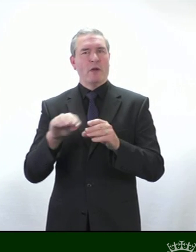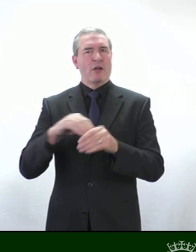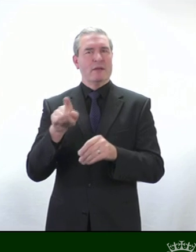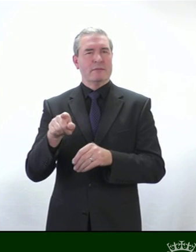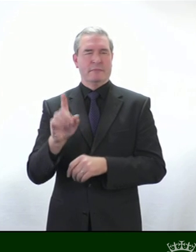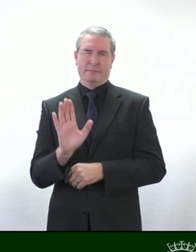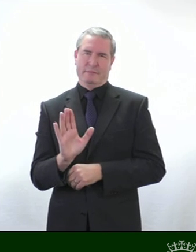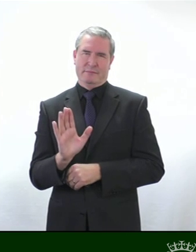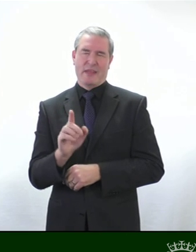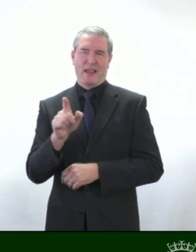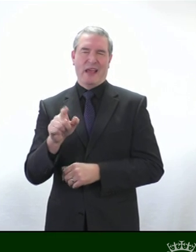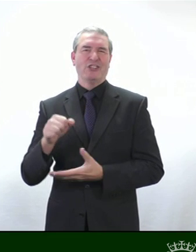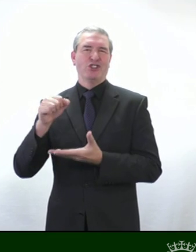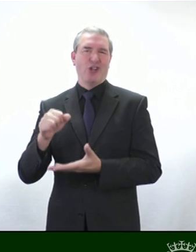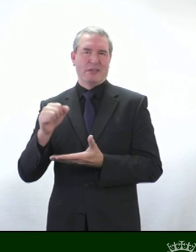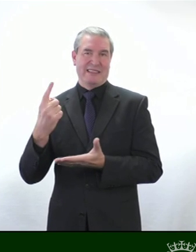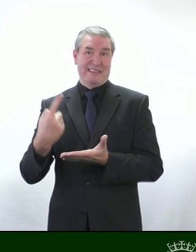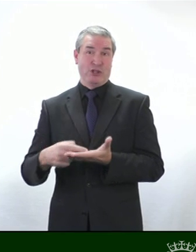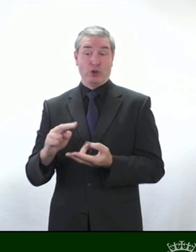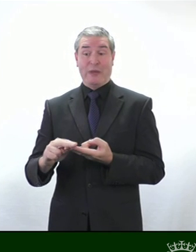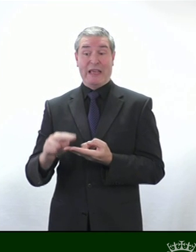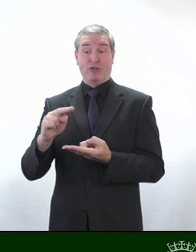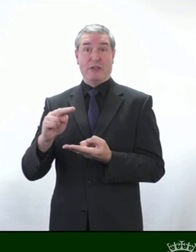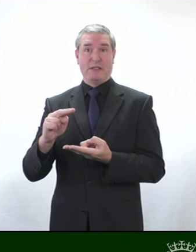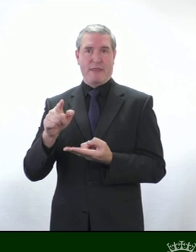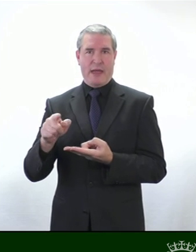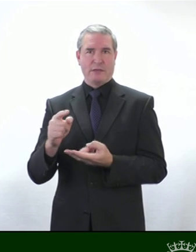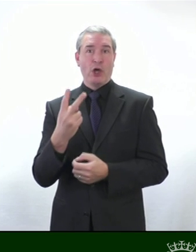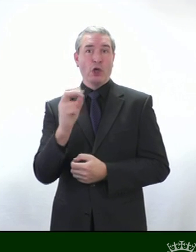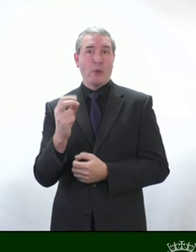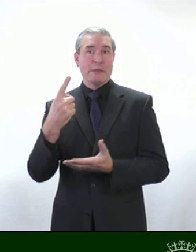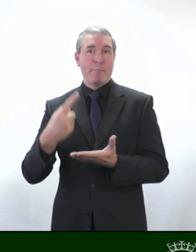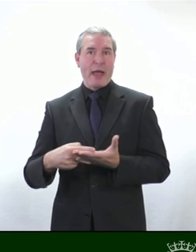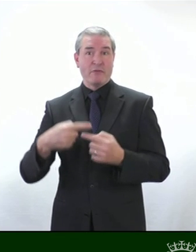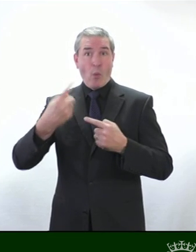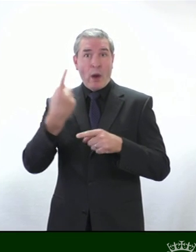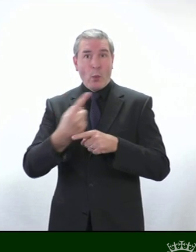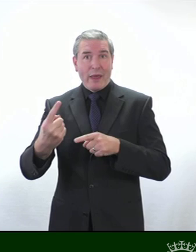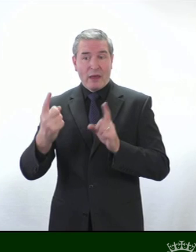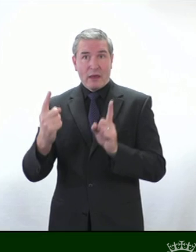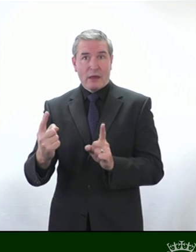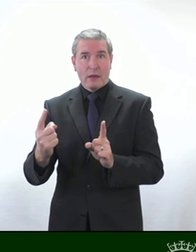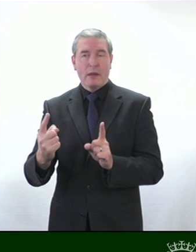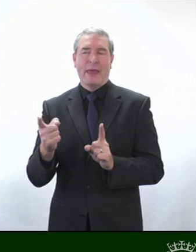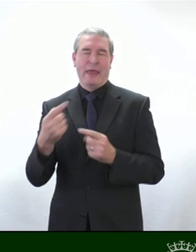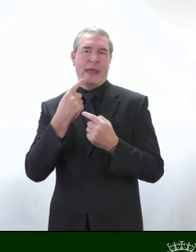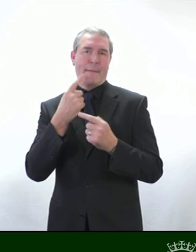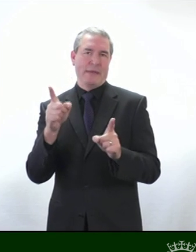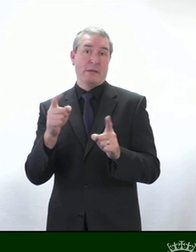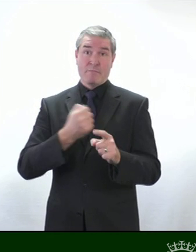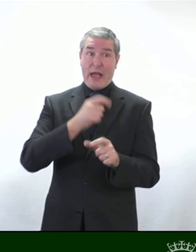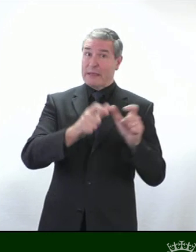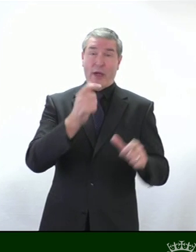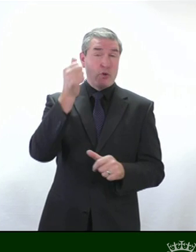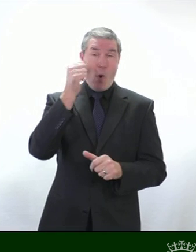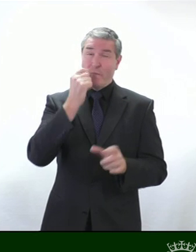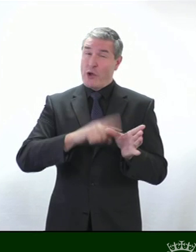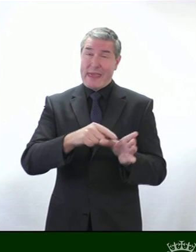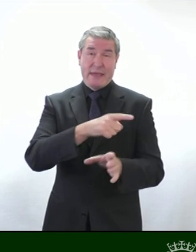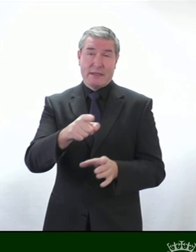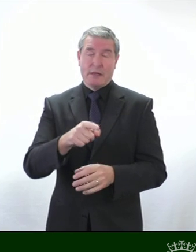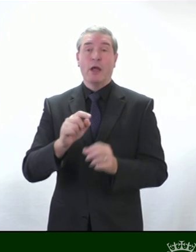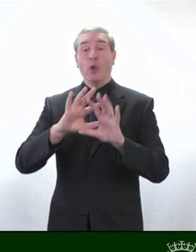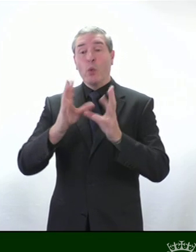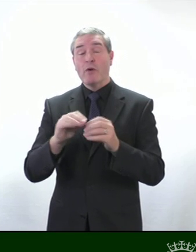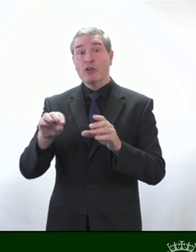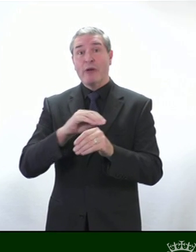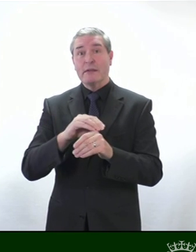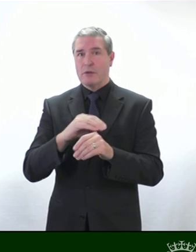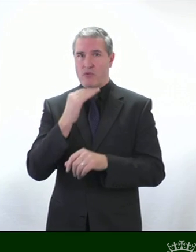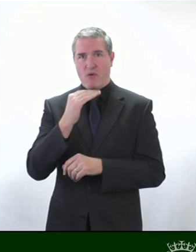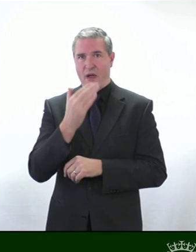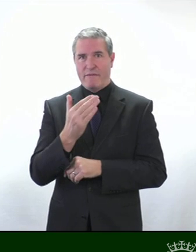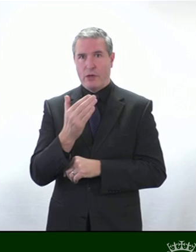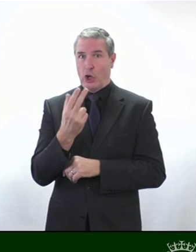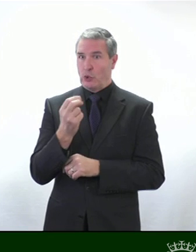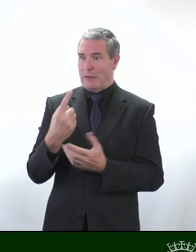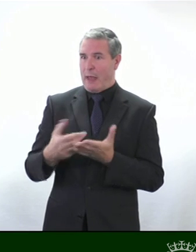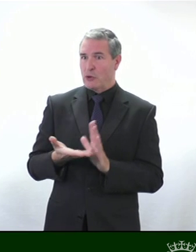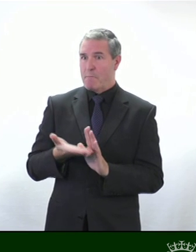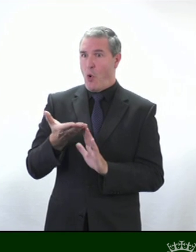His and the Chancellor’s decision to increase UC by £20 a week during the pandemic was an admission of what my constituents have known for years: UC simply is not enough to live on.